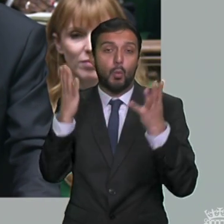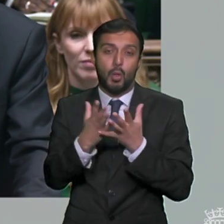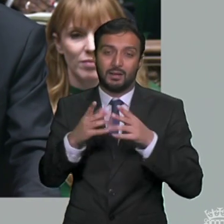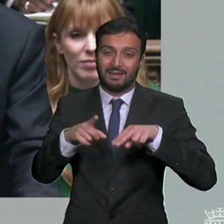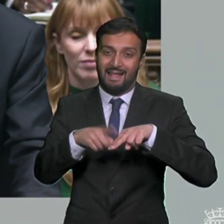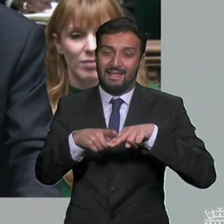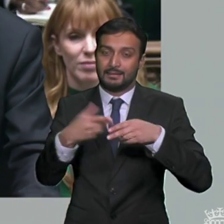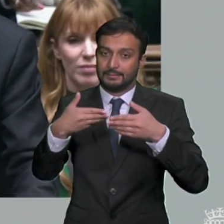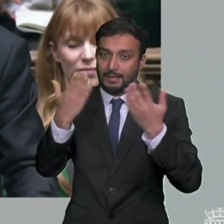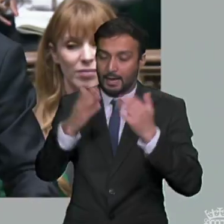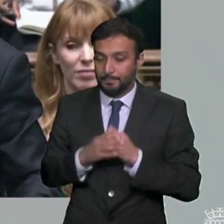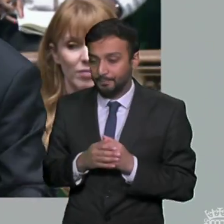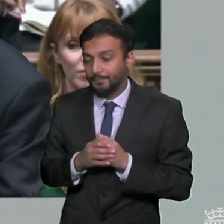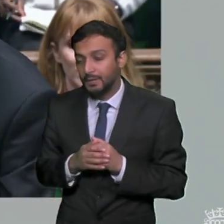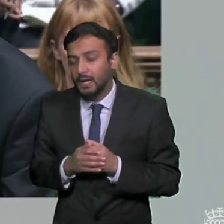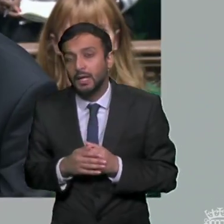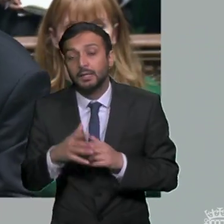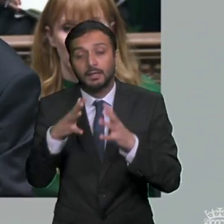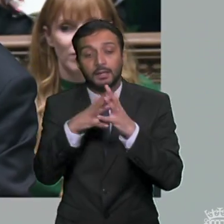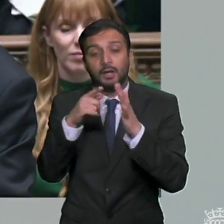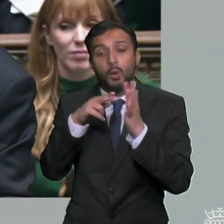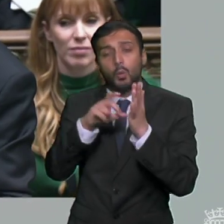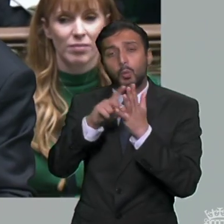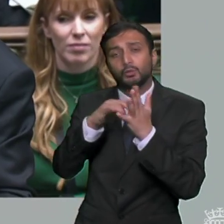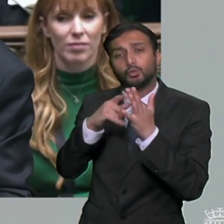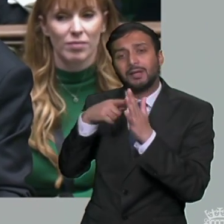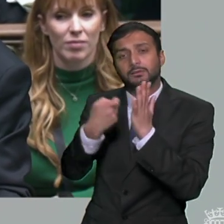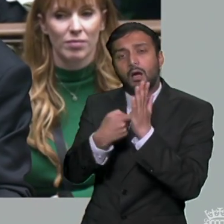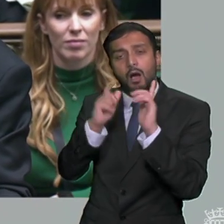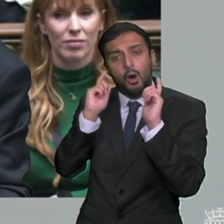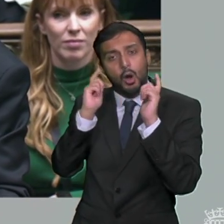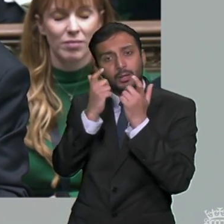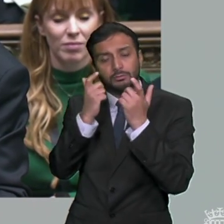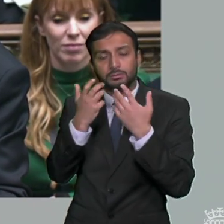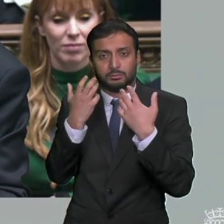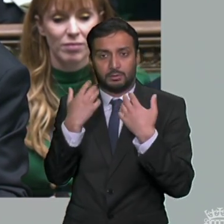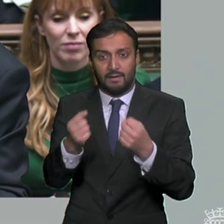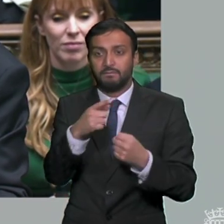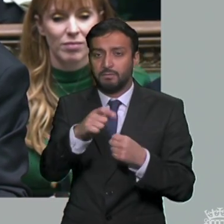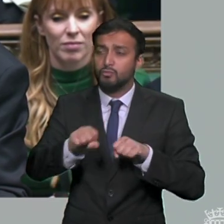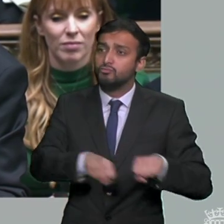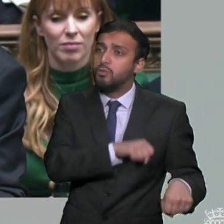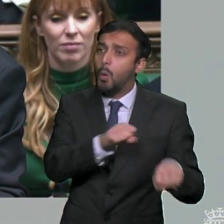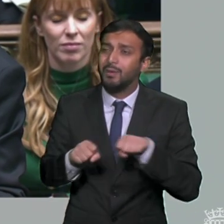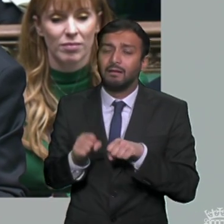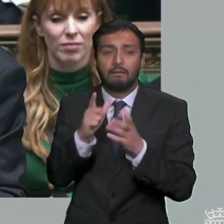Winchester College has a rowing club, a rifle club and an extensive art collection.